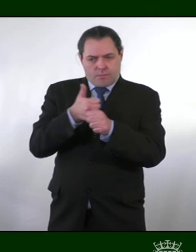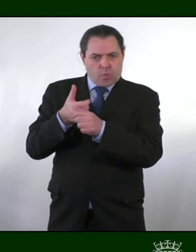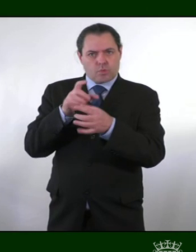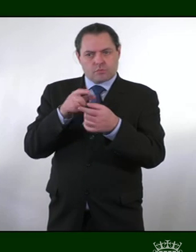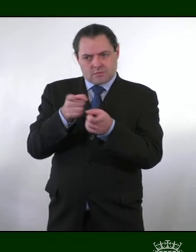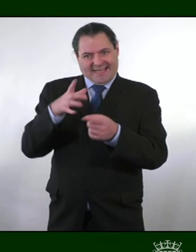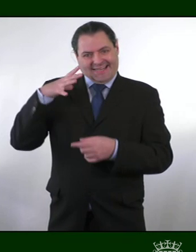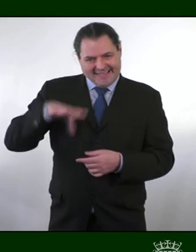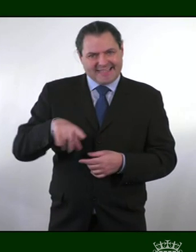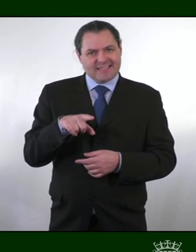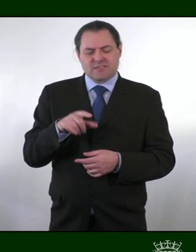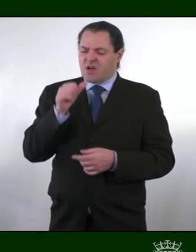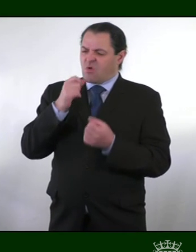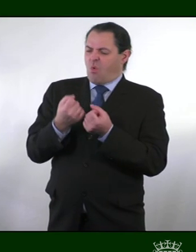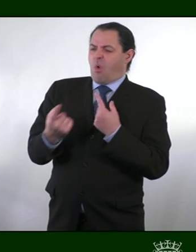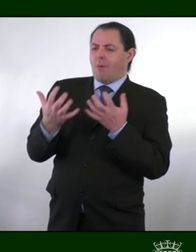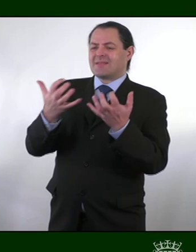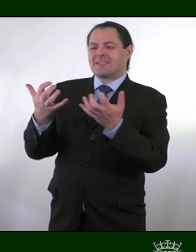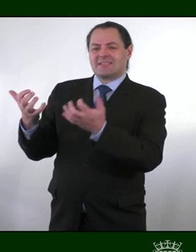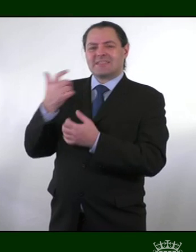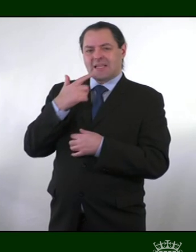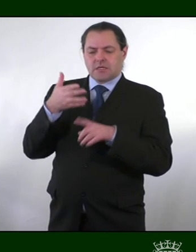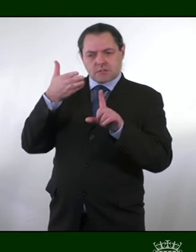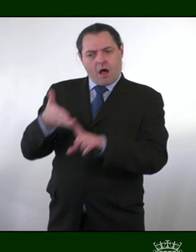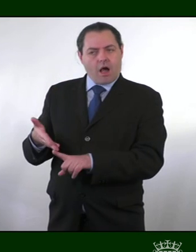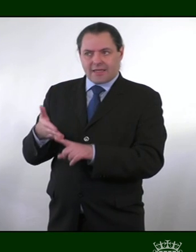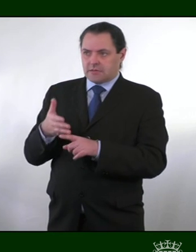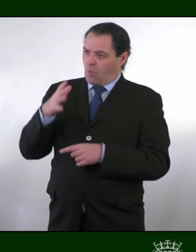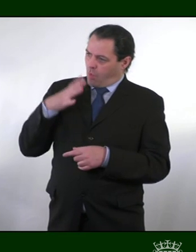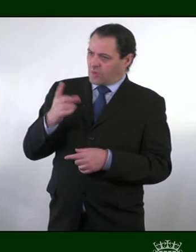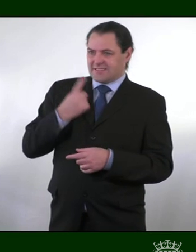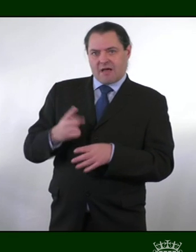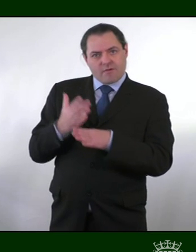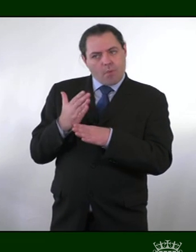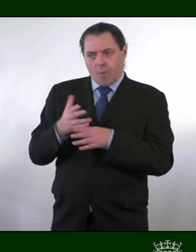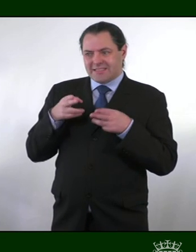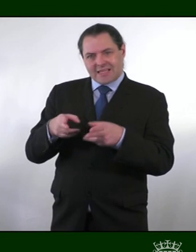We have heard a lot from Opposition Members about support being targeted, especially regarding the self-employment scheme.